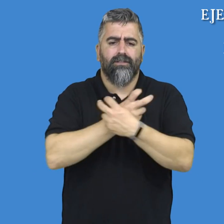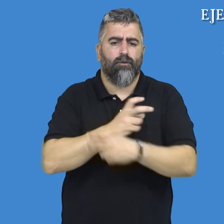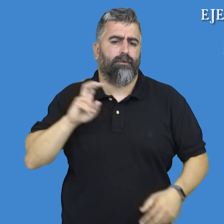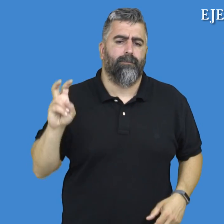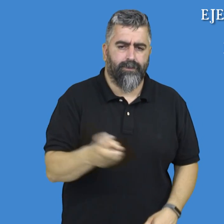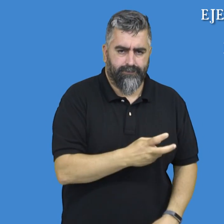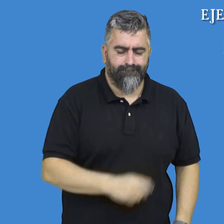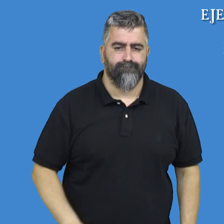etc